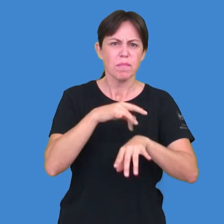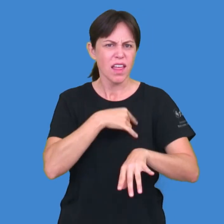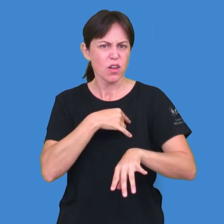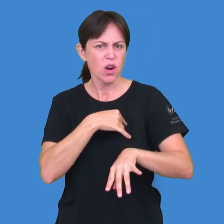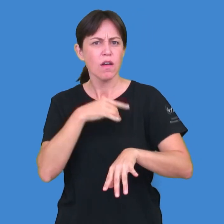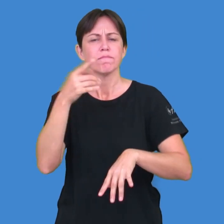corazón